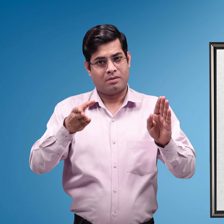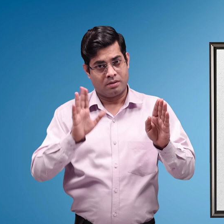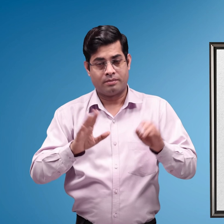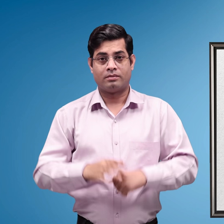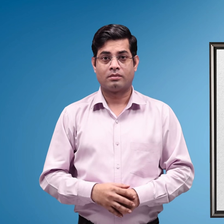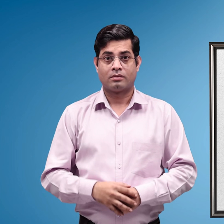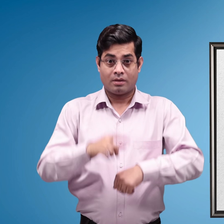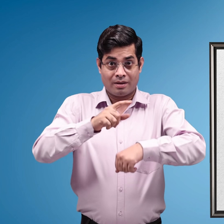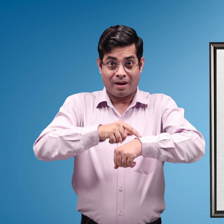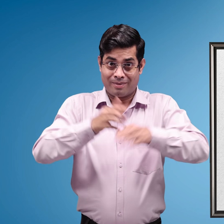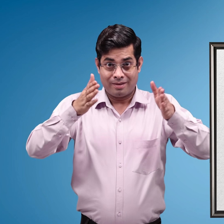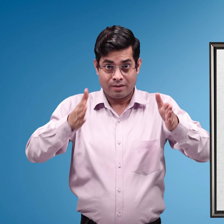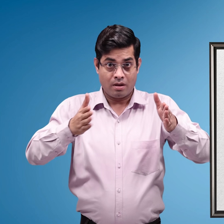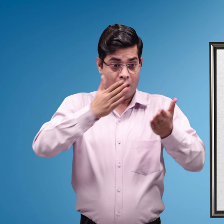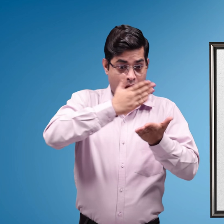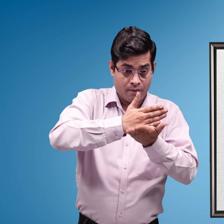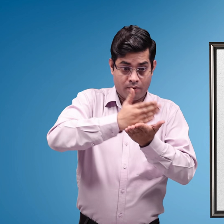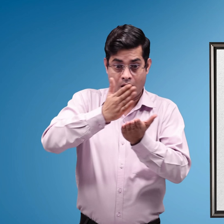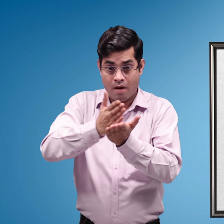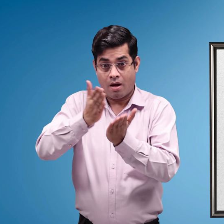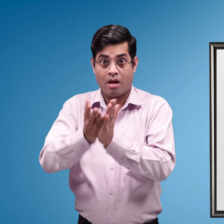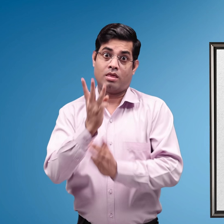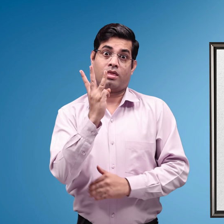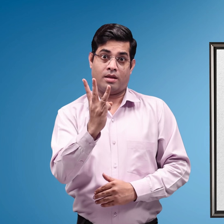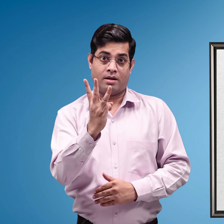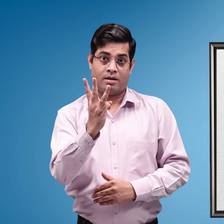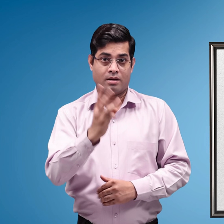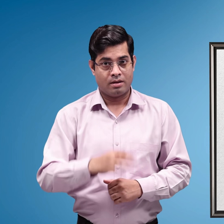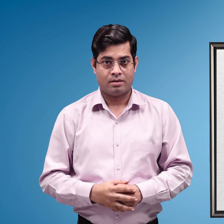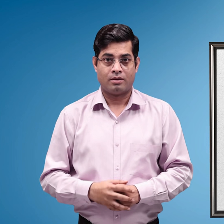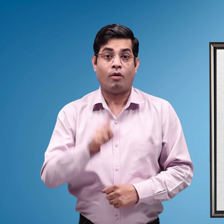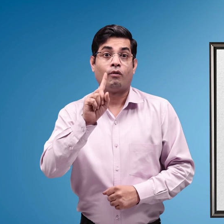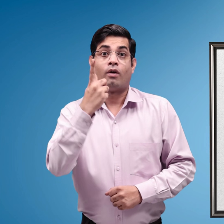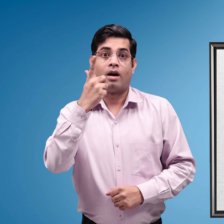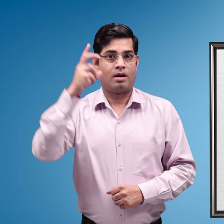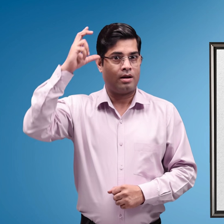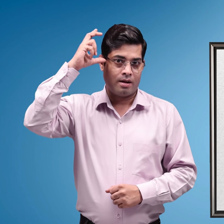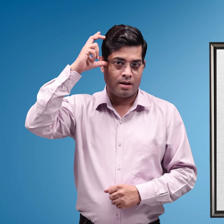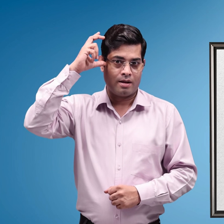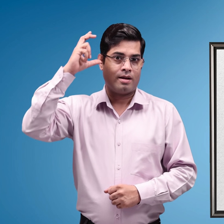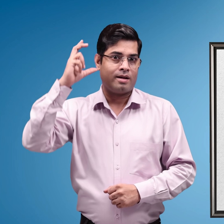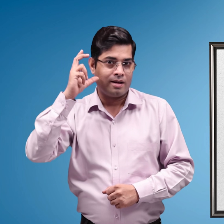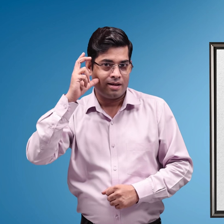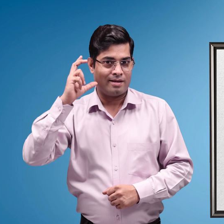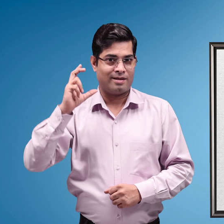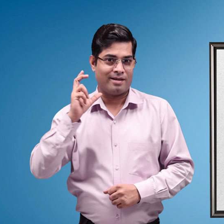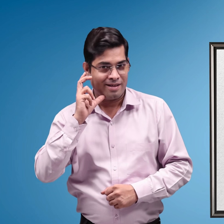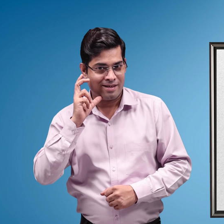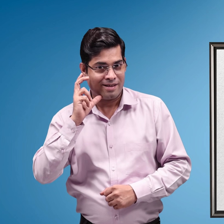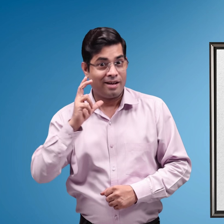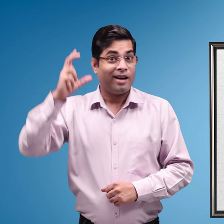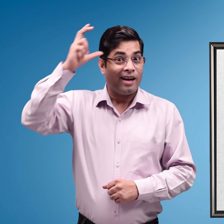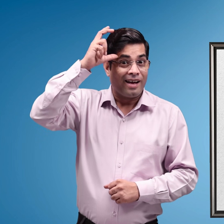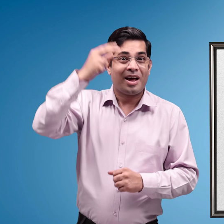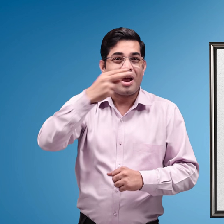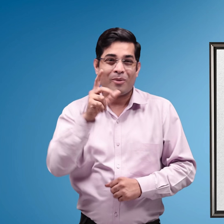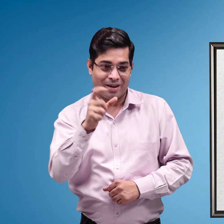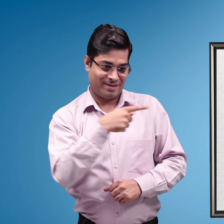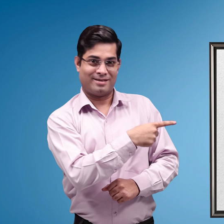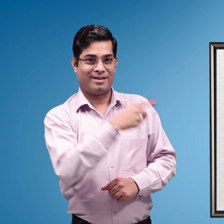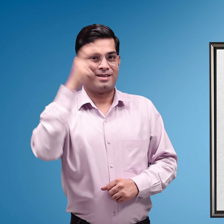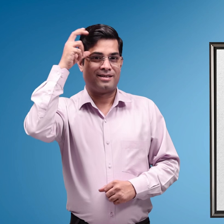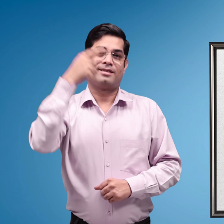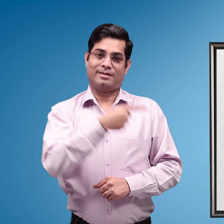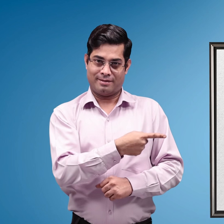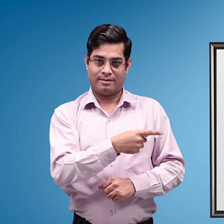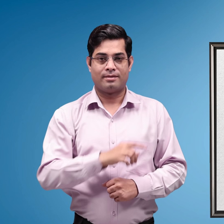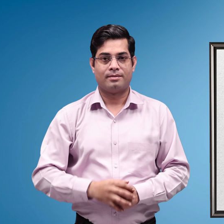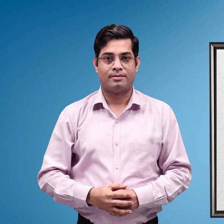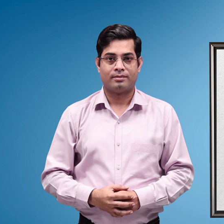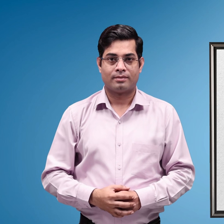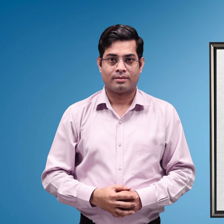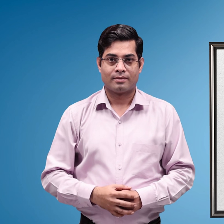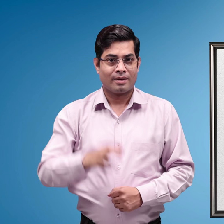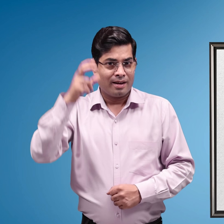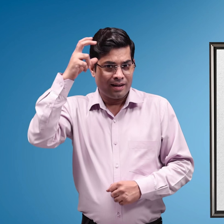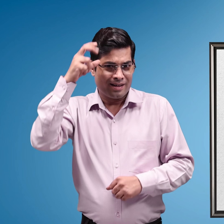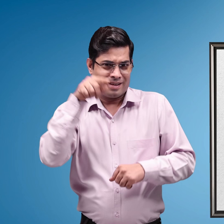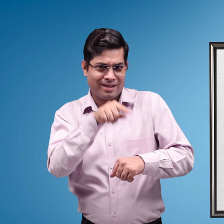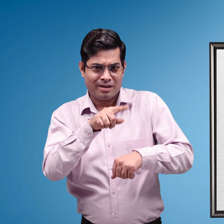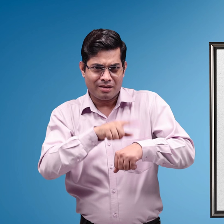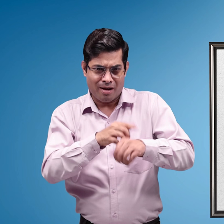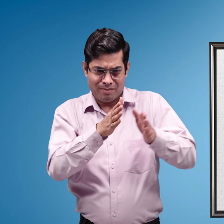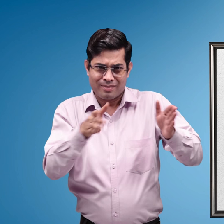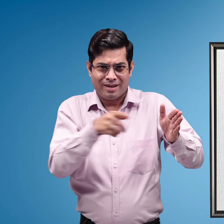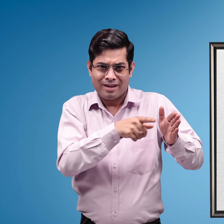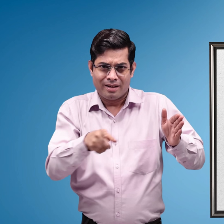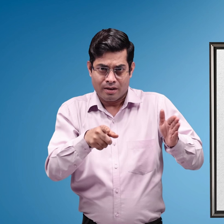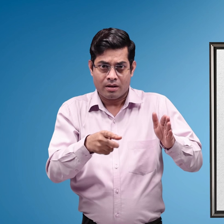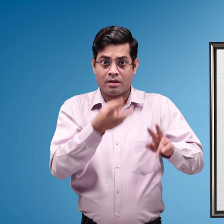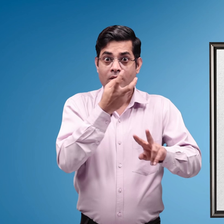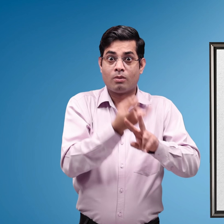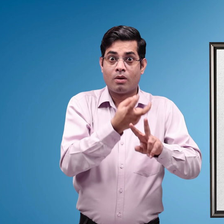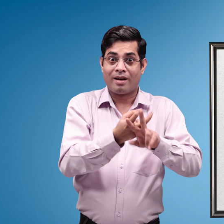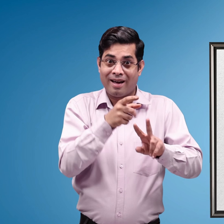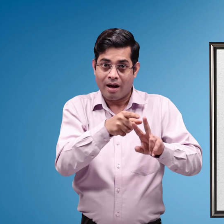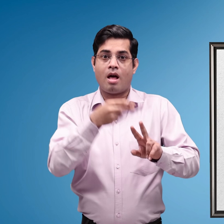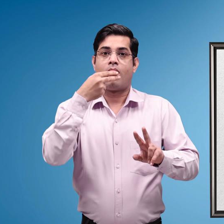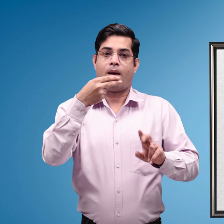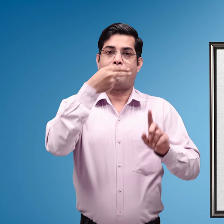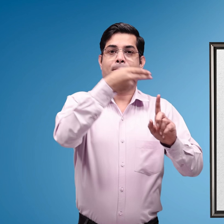This long stretch of time is divided into the Lower, Middle and Upper Palaeolithic. The name means stone age because stone tools of this period have been found.